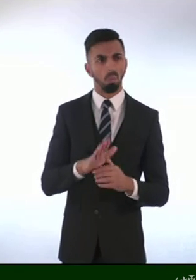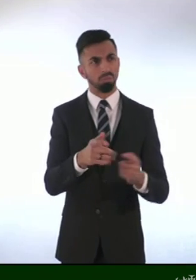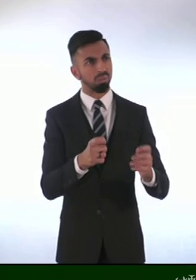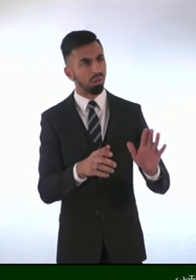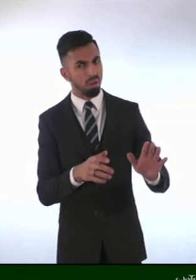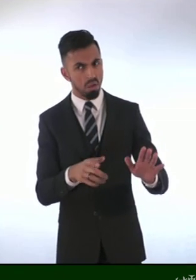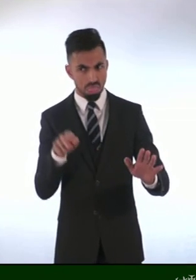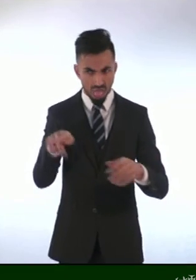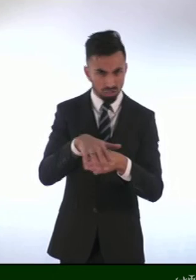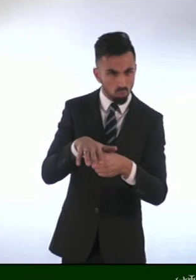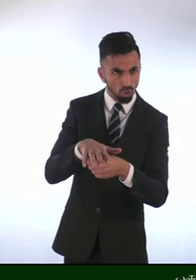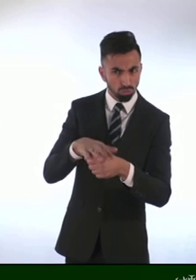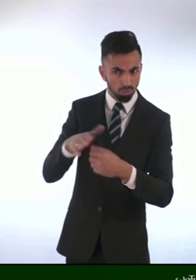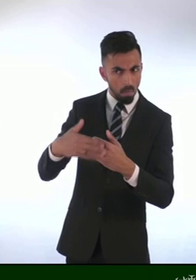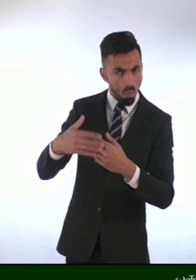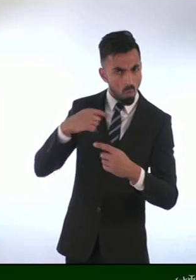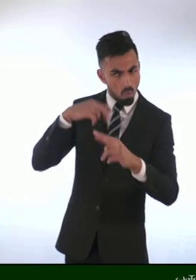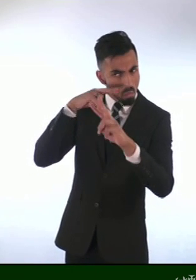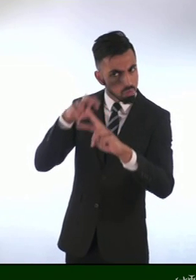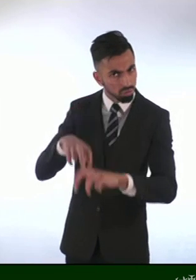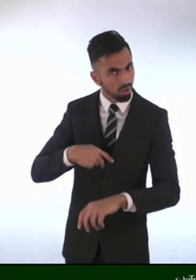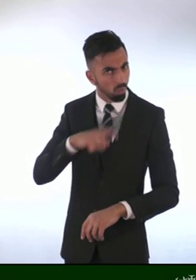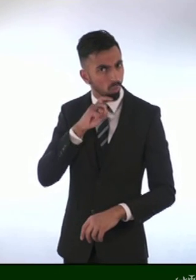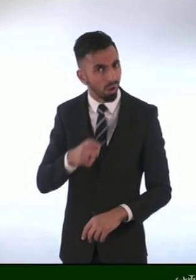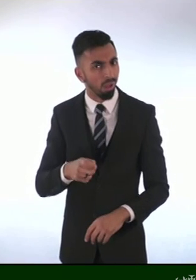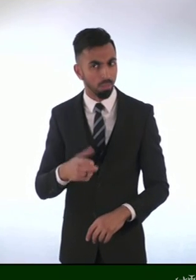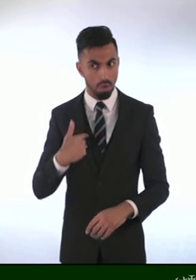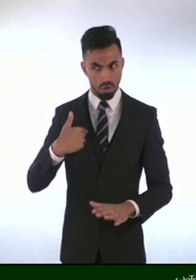I would be happy to look at the case that the right honourable Gentleman mentions.